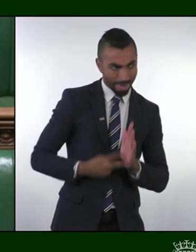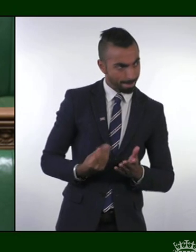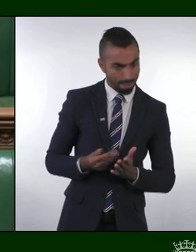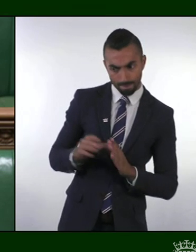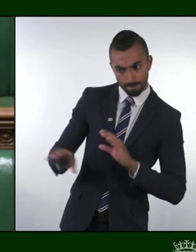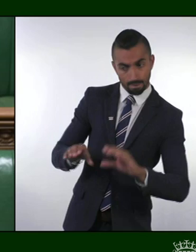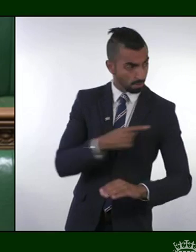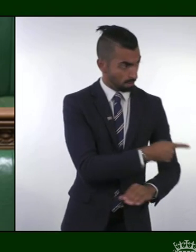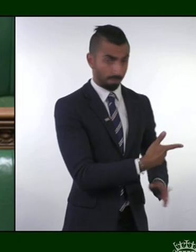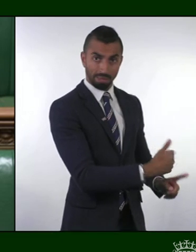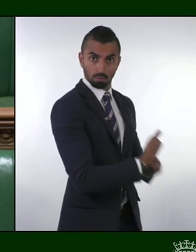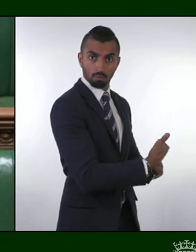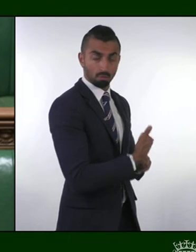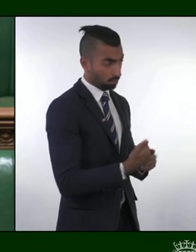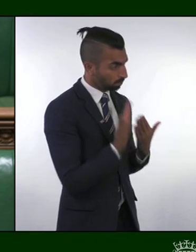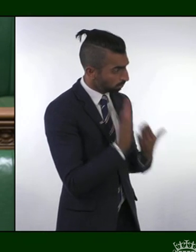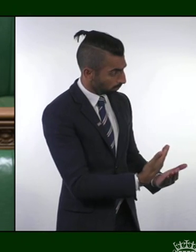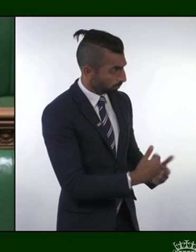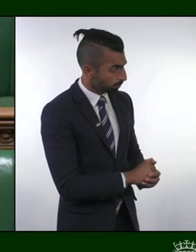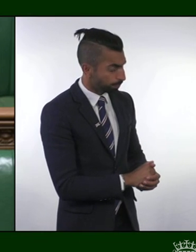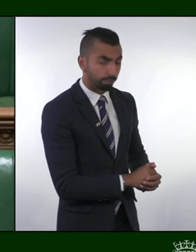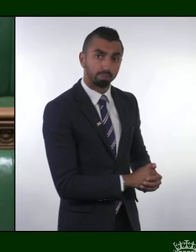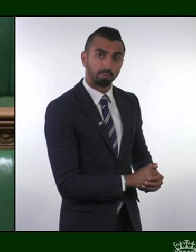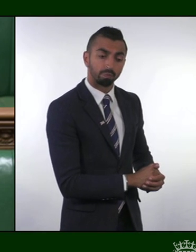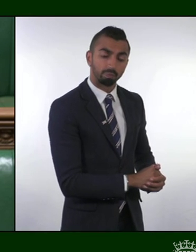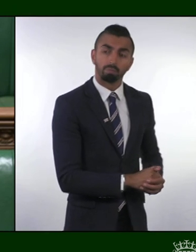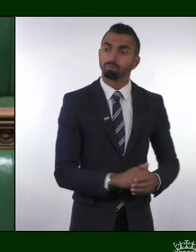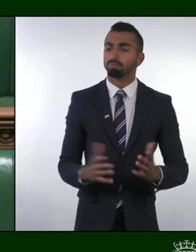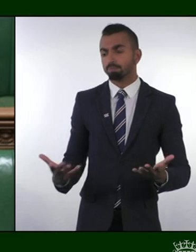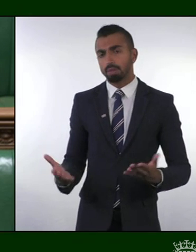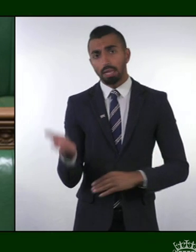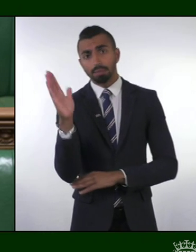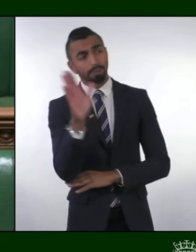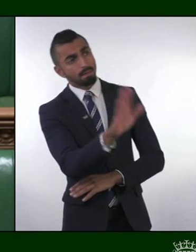We know that the longer someone is out of work, the harder it is for them to return.